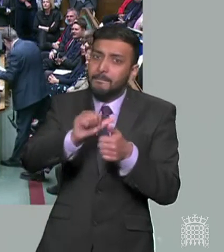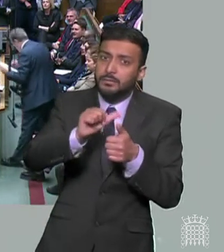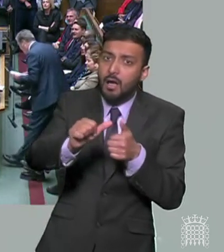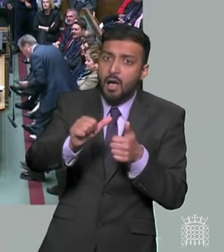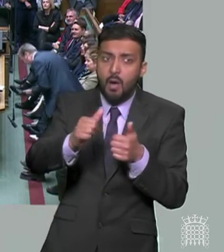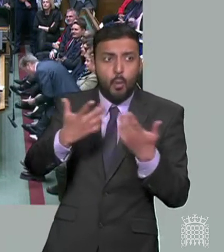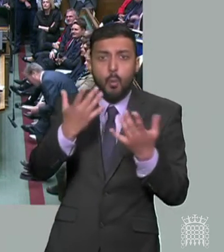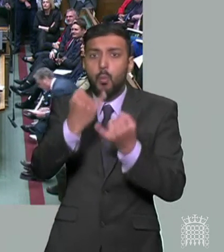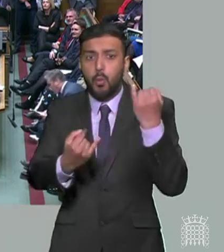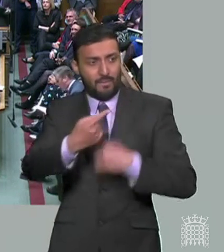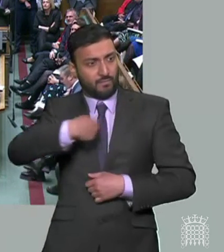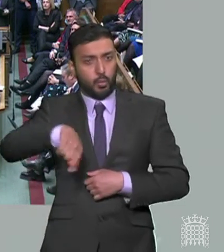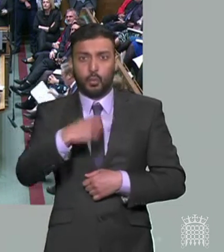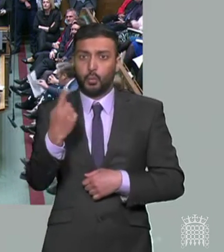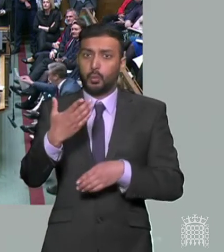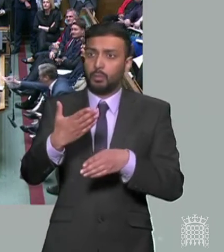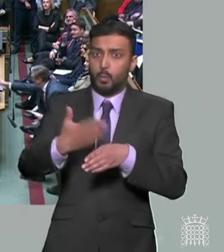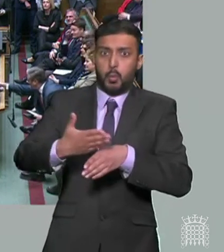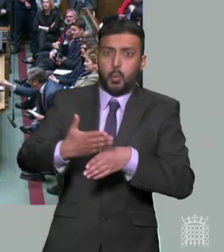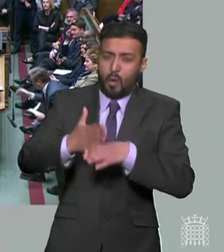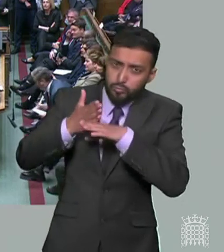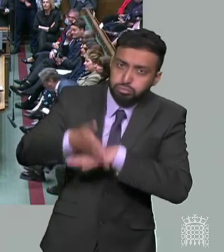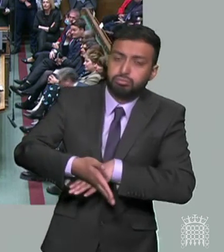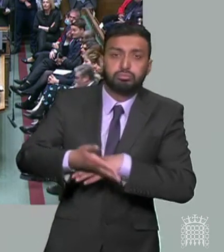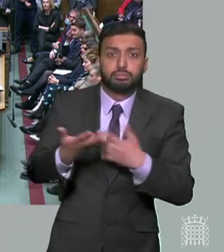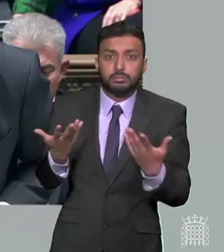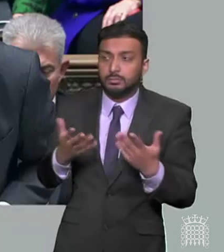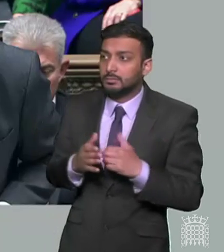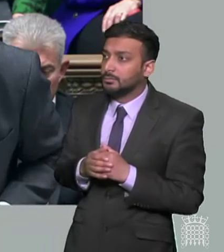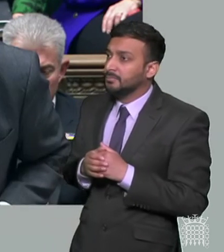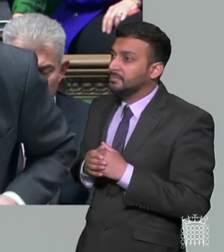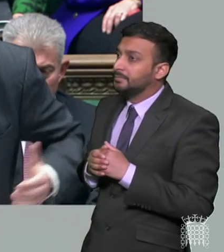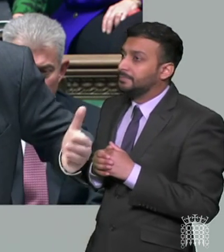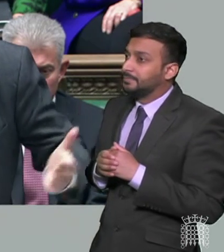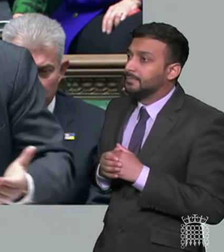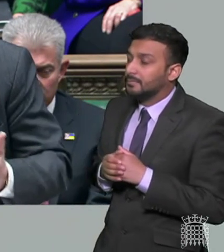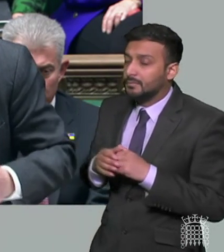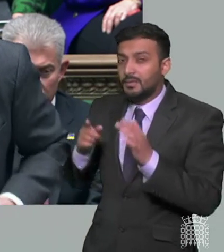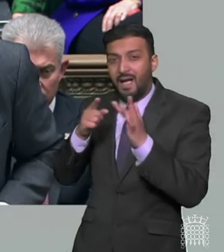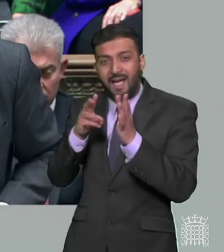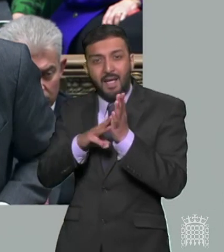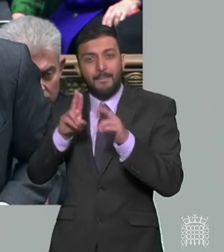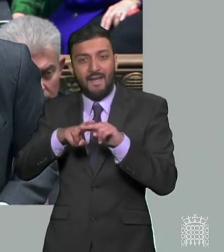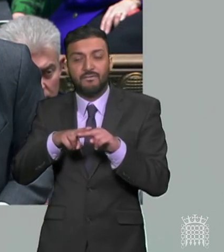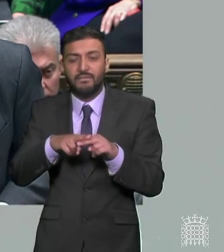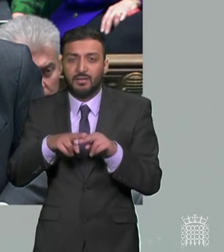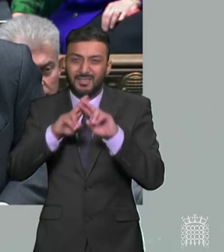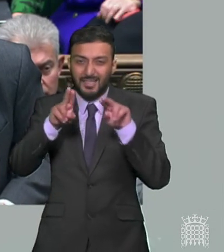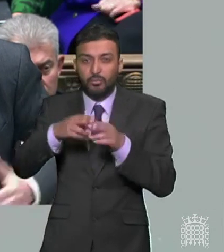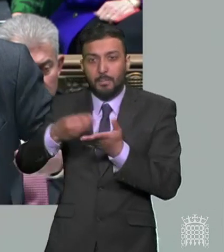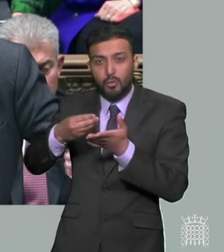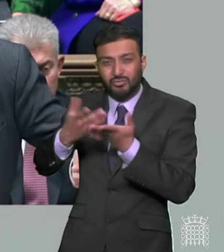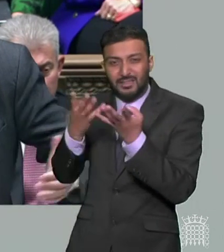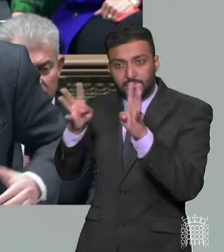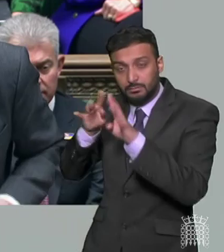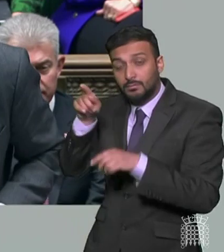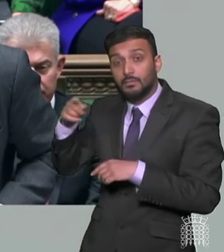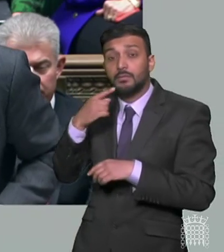The facts are, as the International Monetary Fund has said, that the UK came out of covid faster than anybody else.